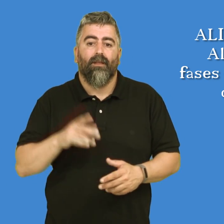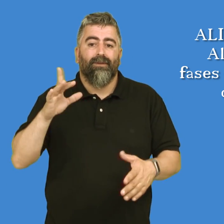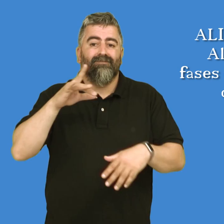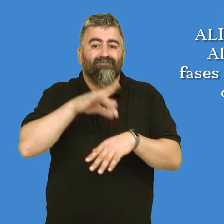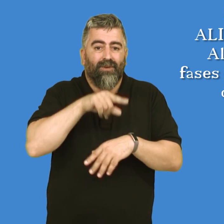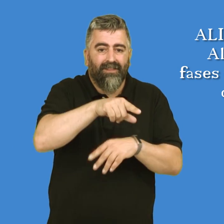enfermo